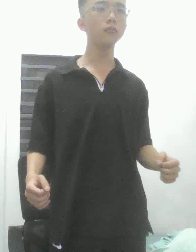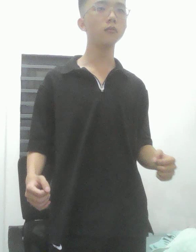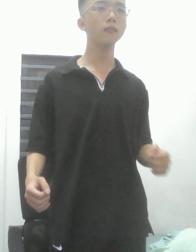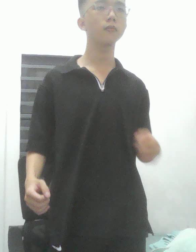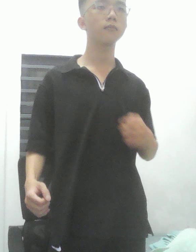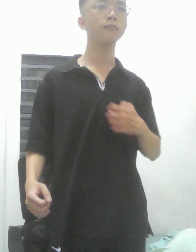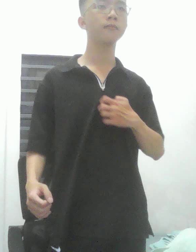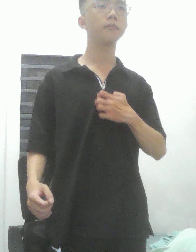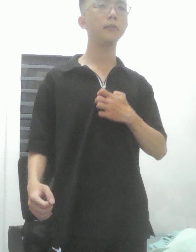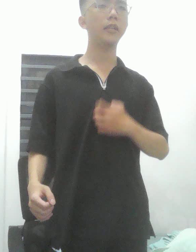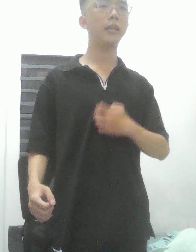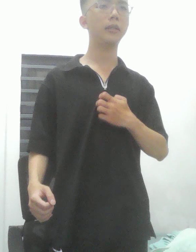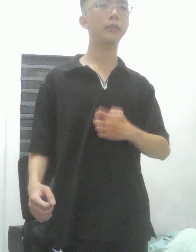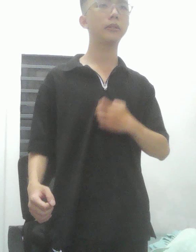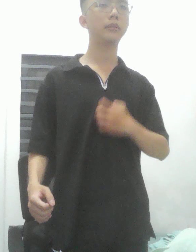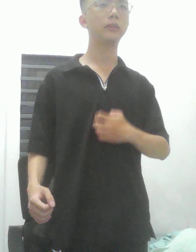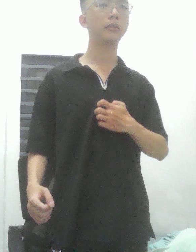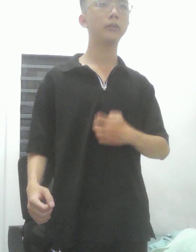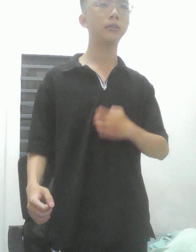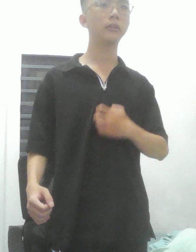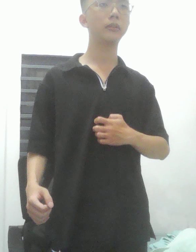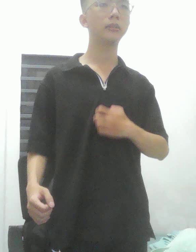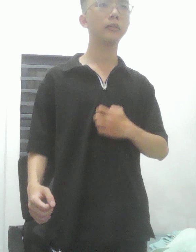ghen